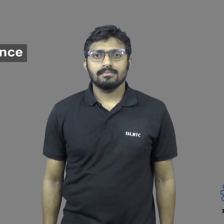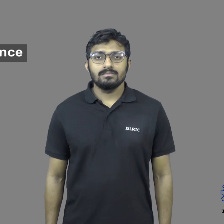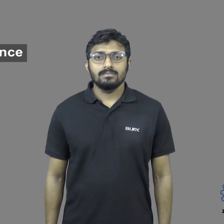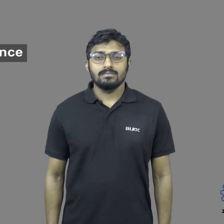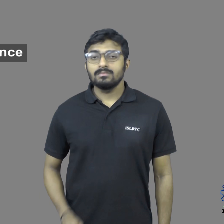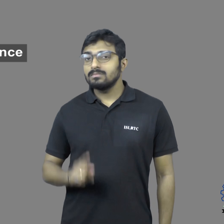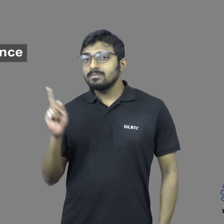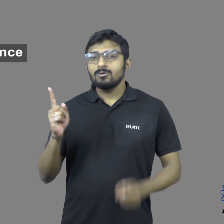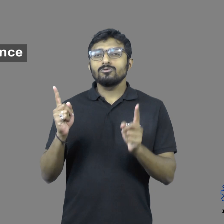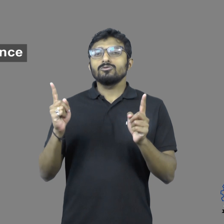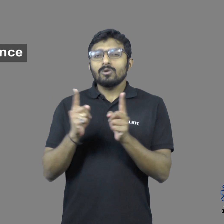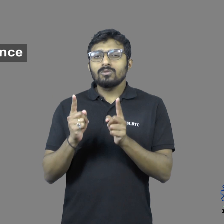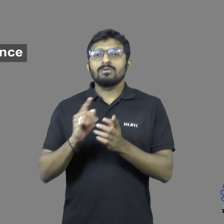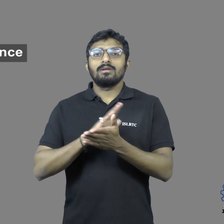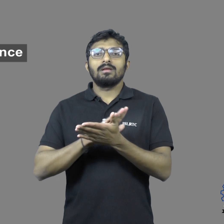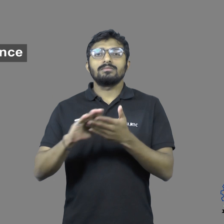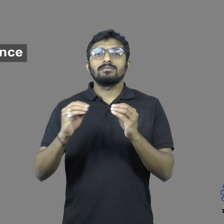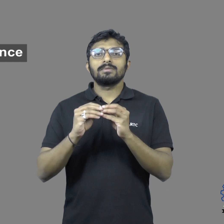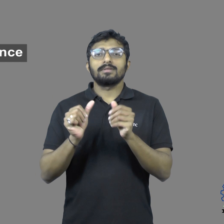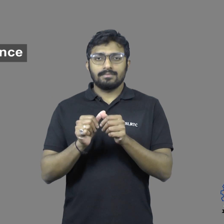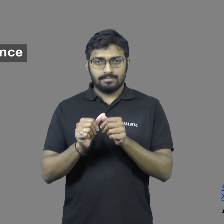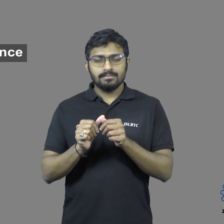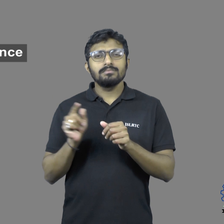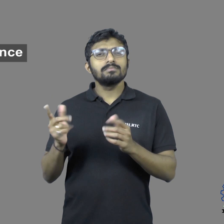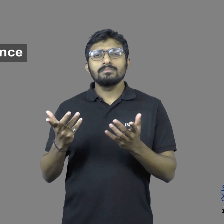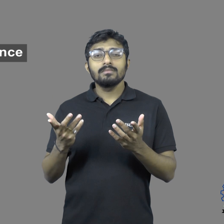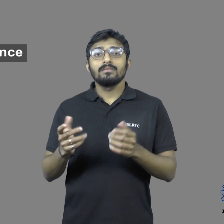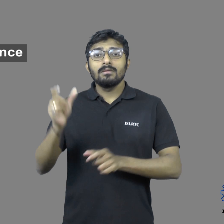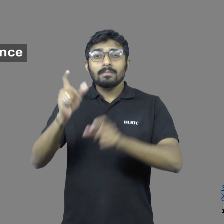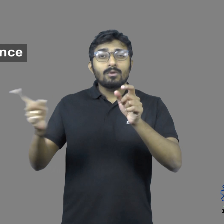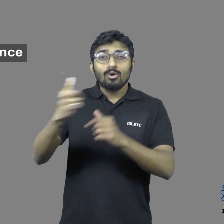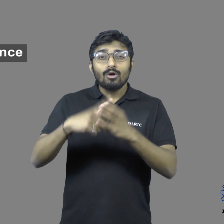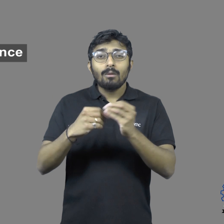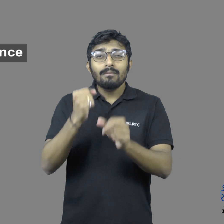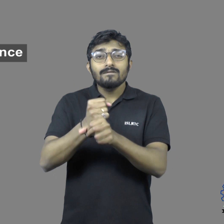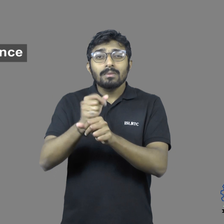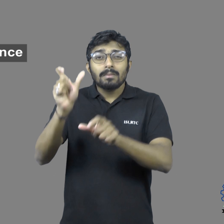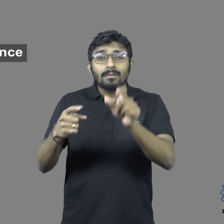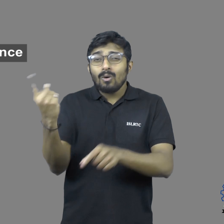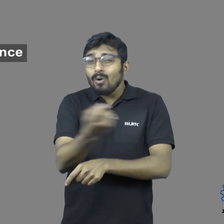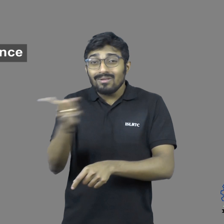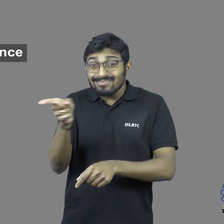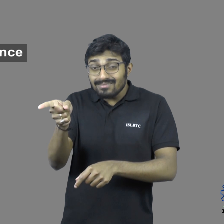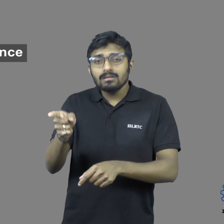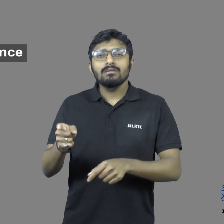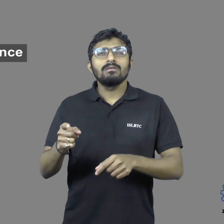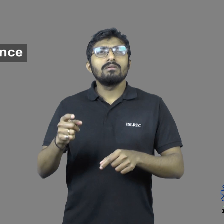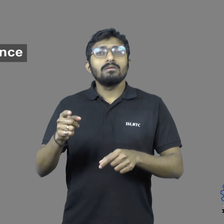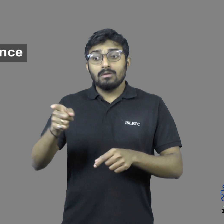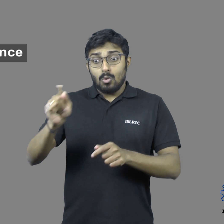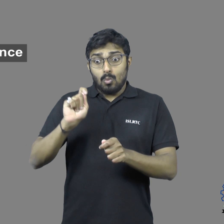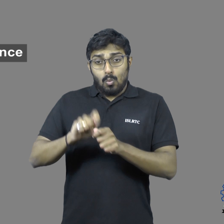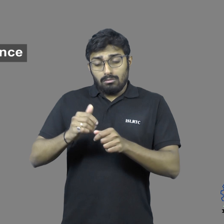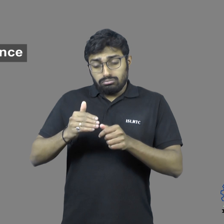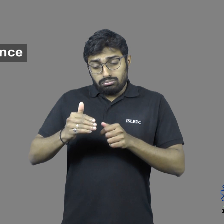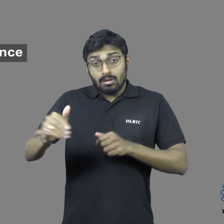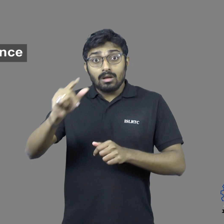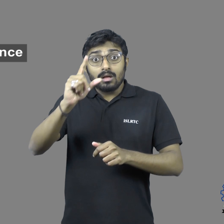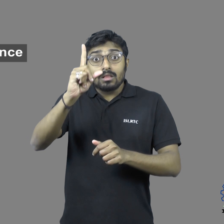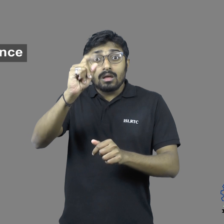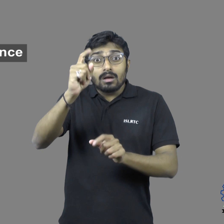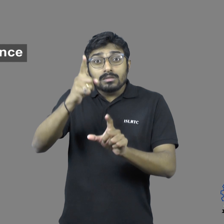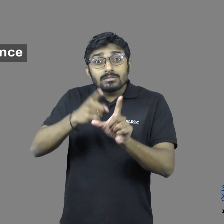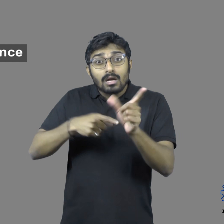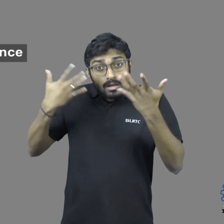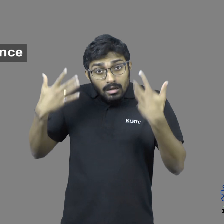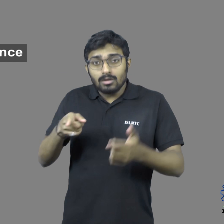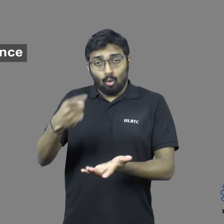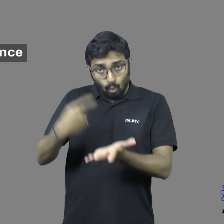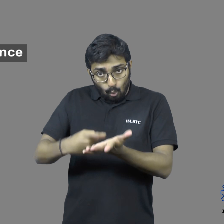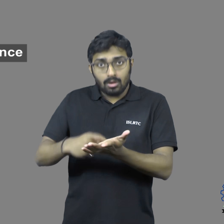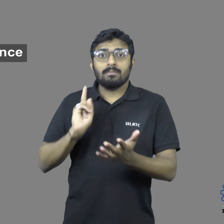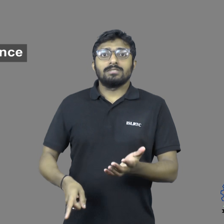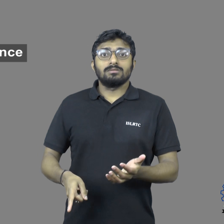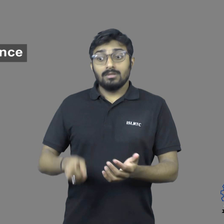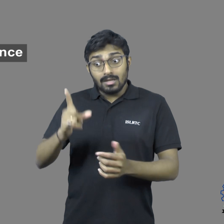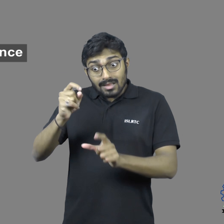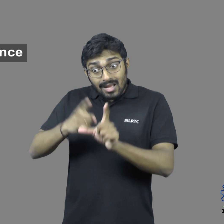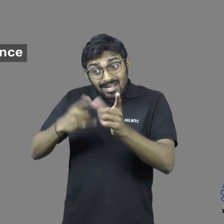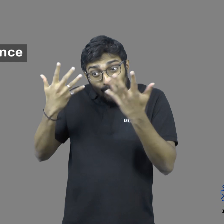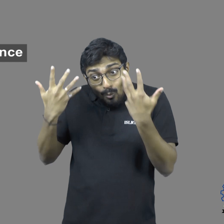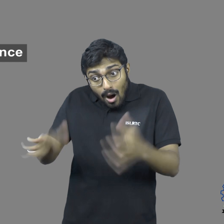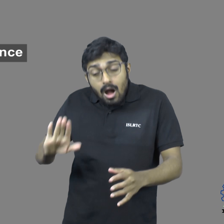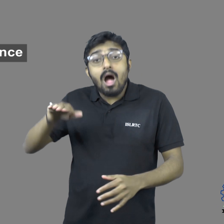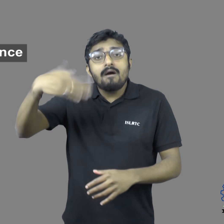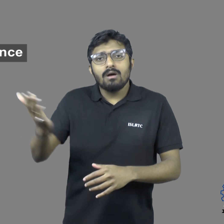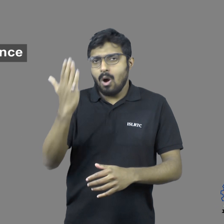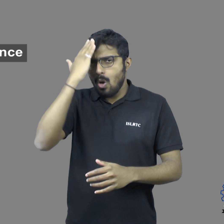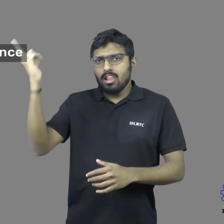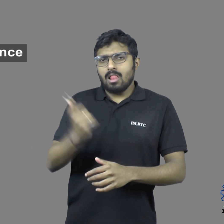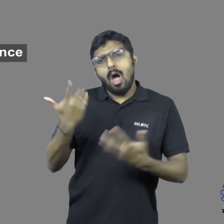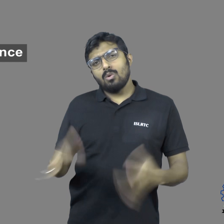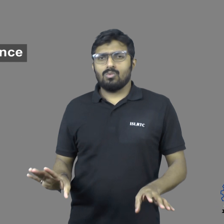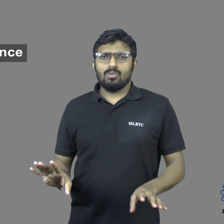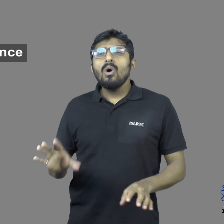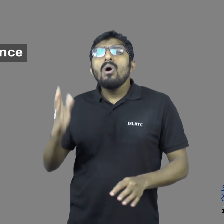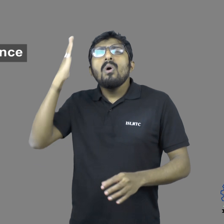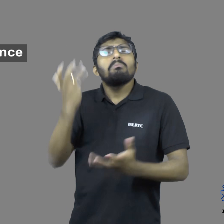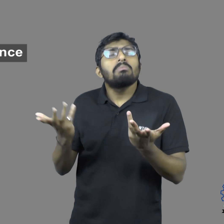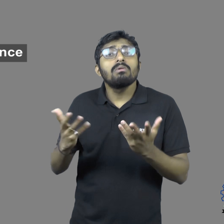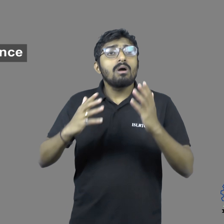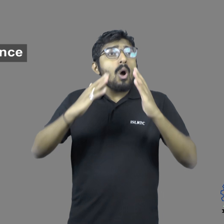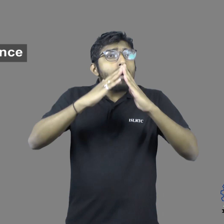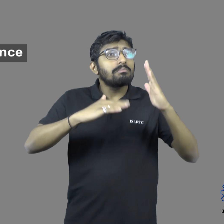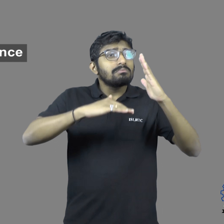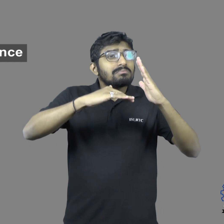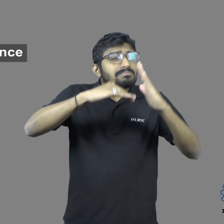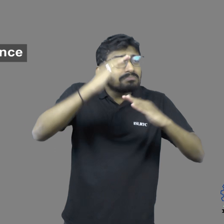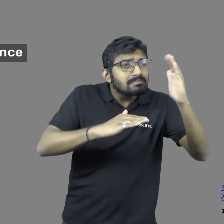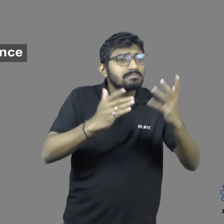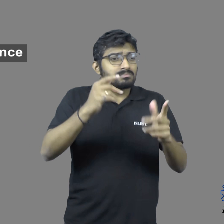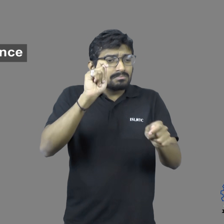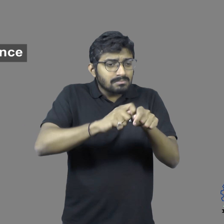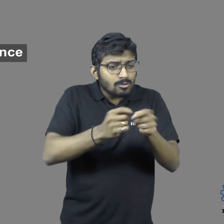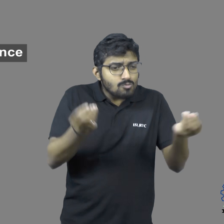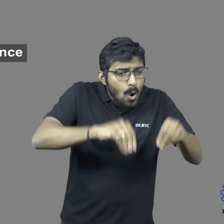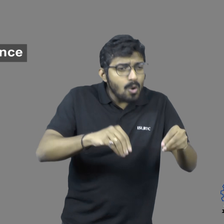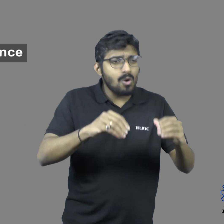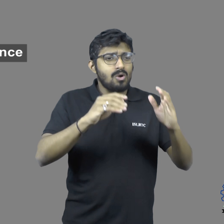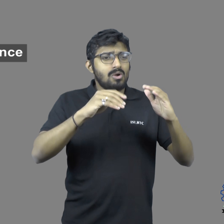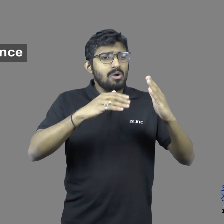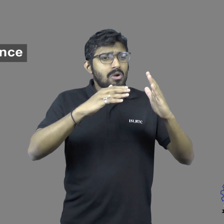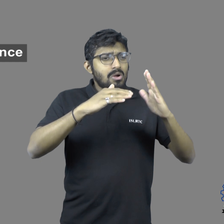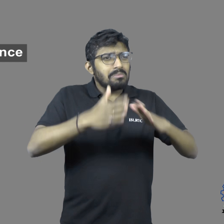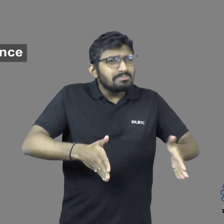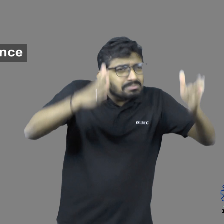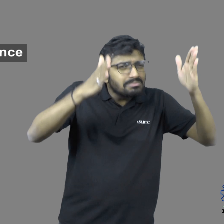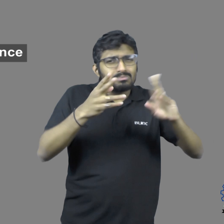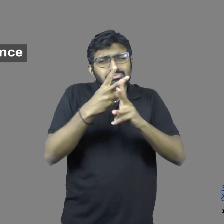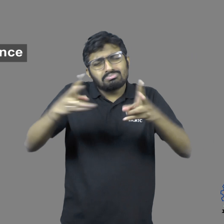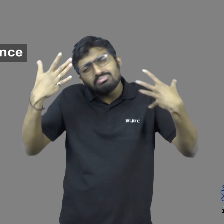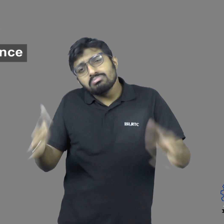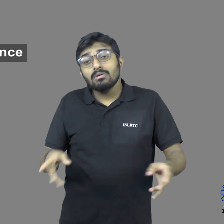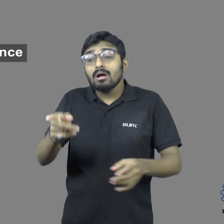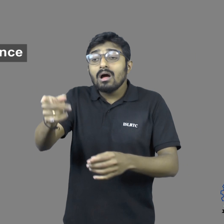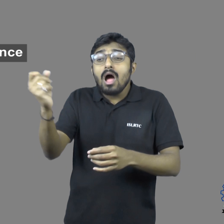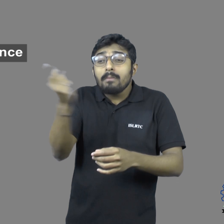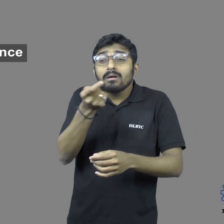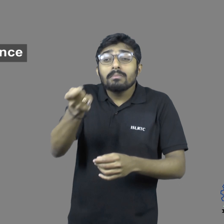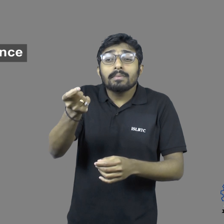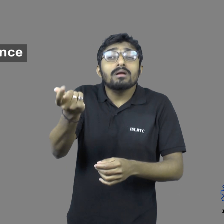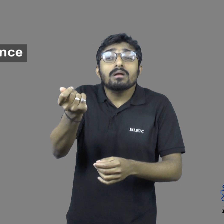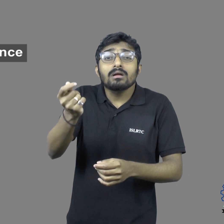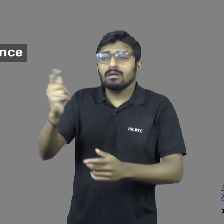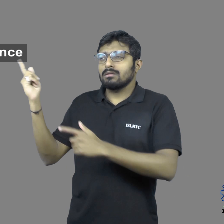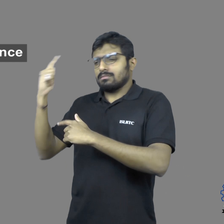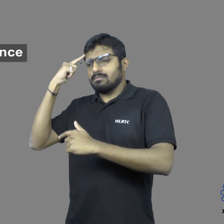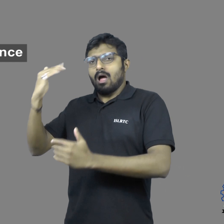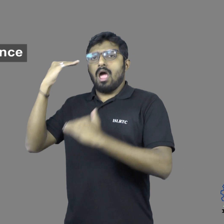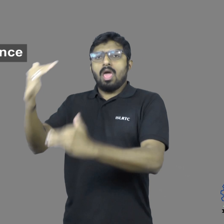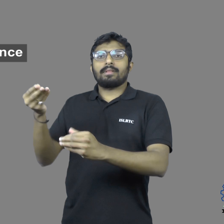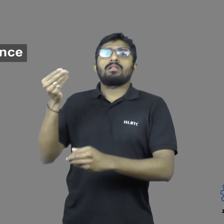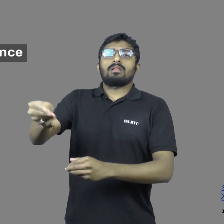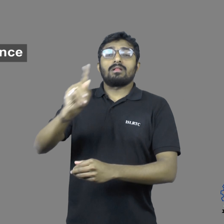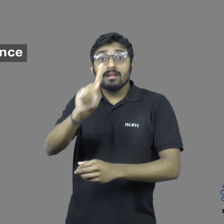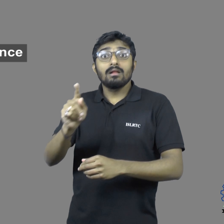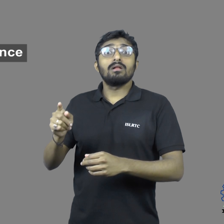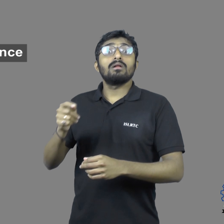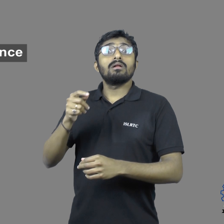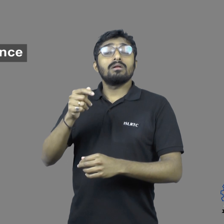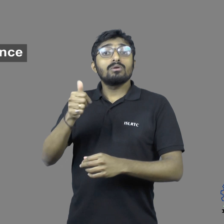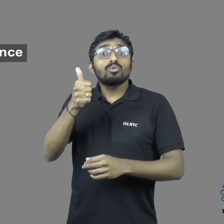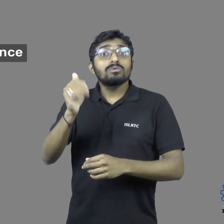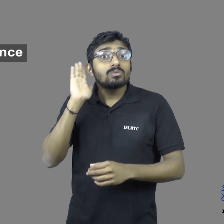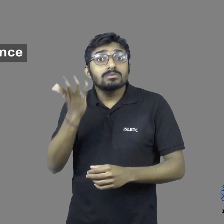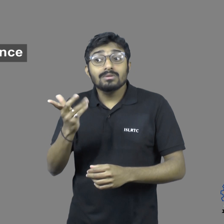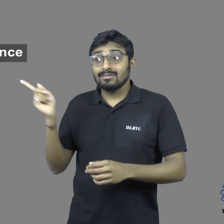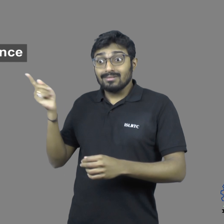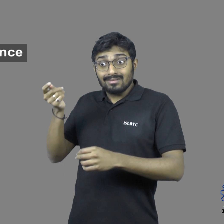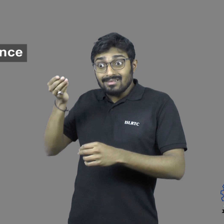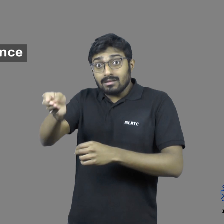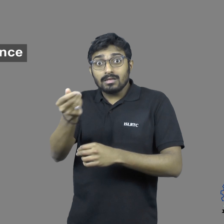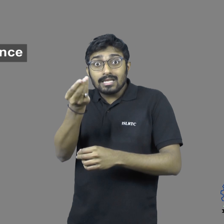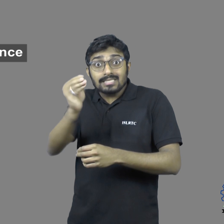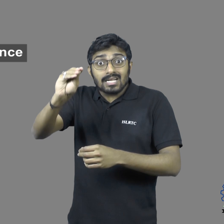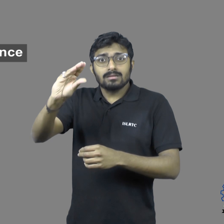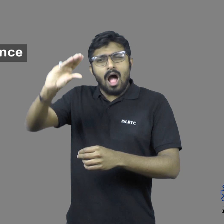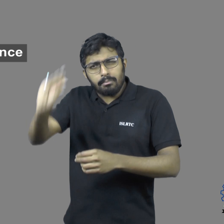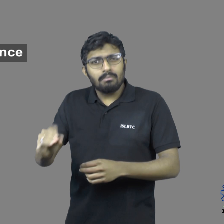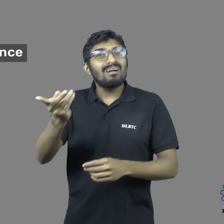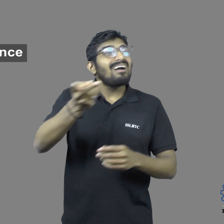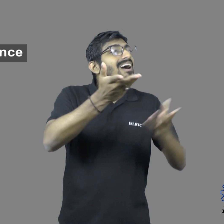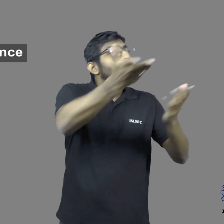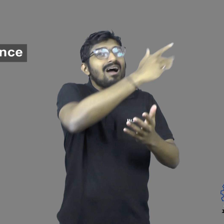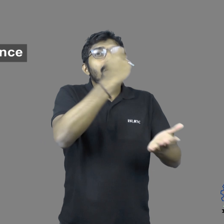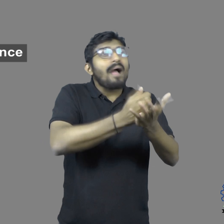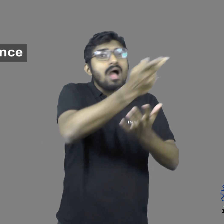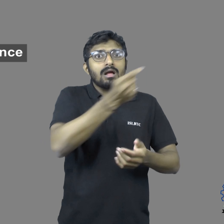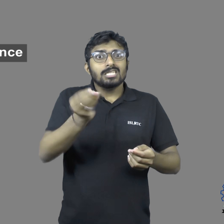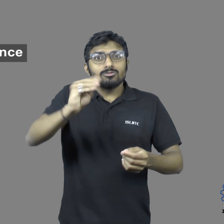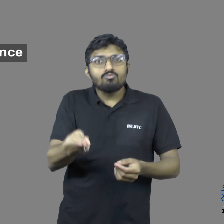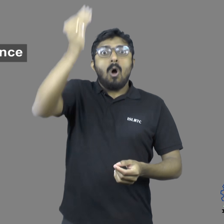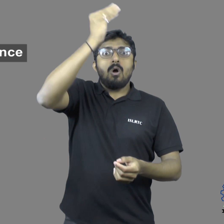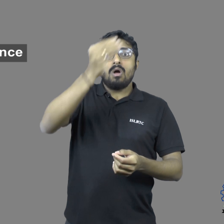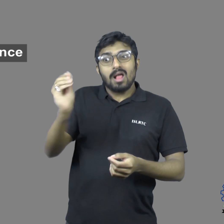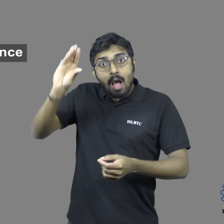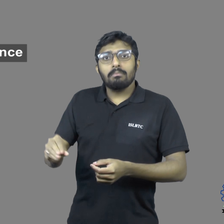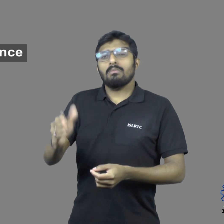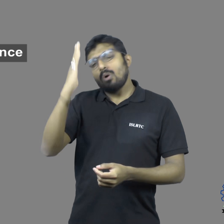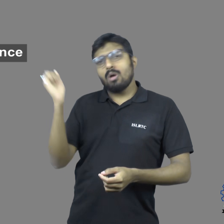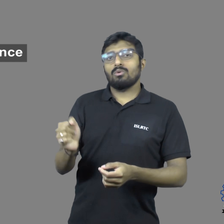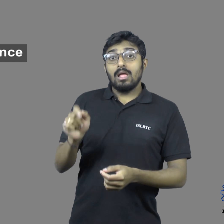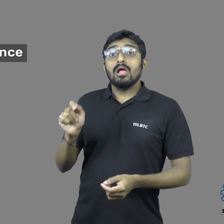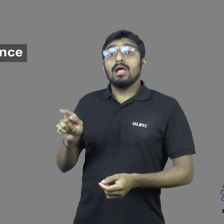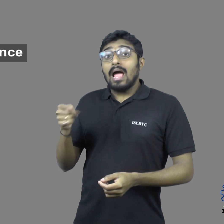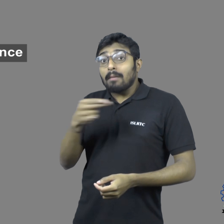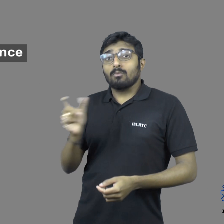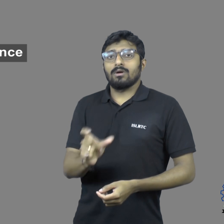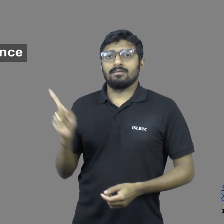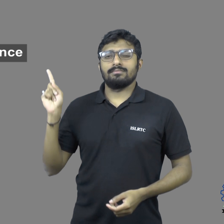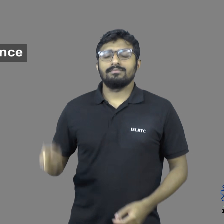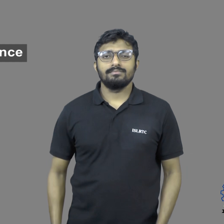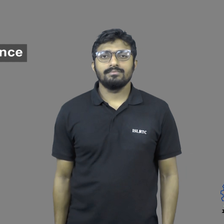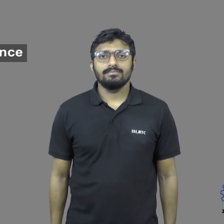House Building Advance (HBA)